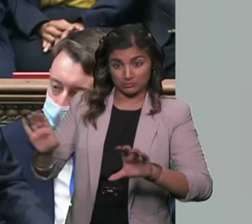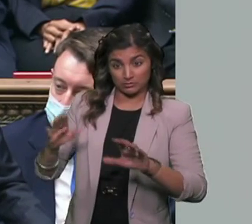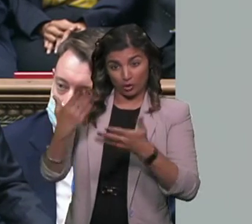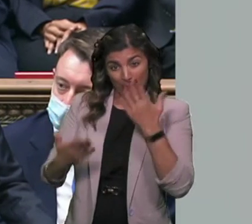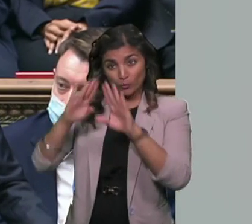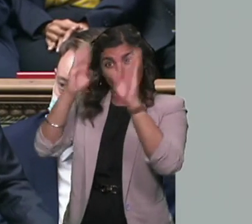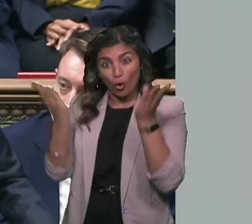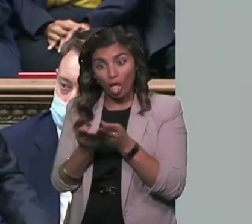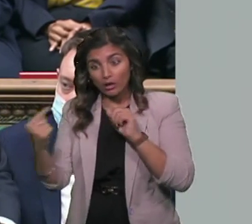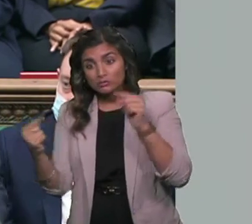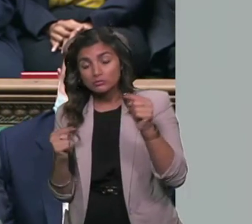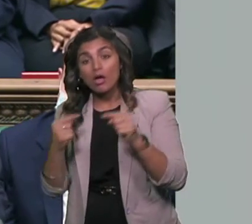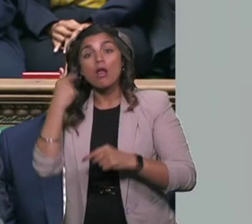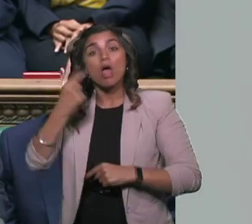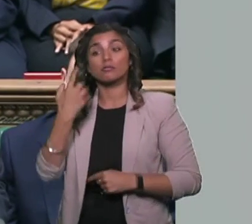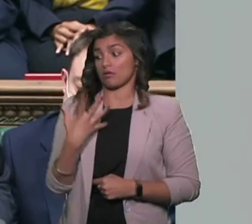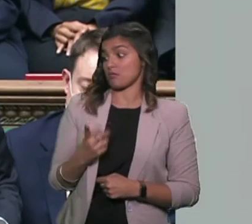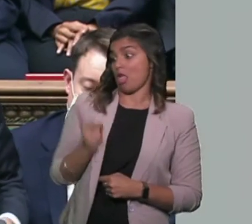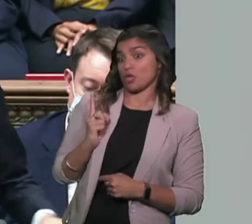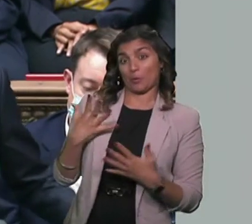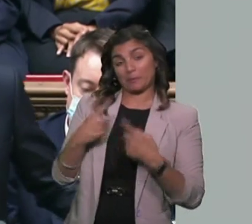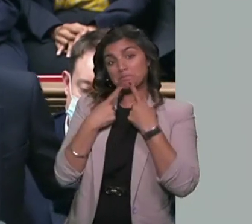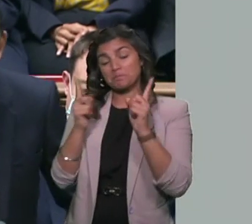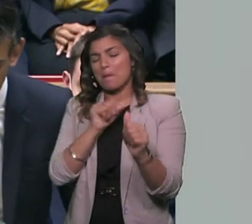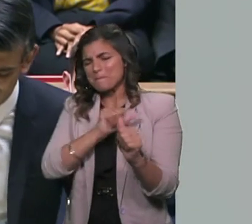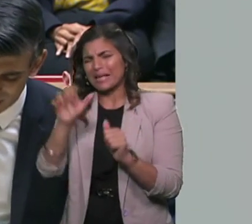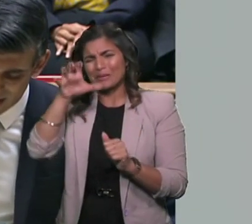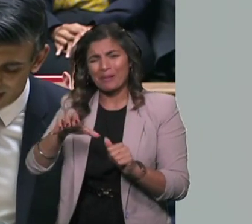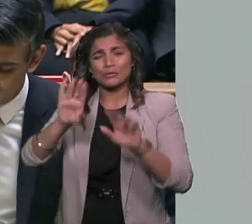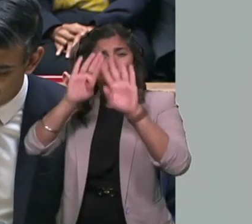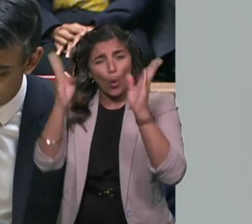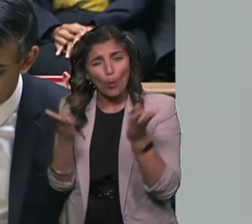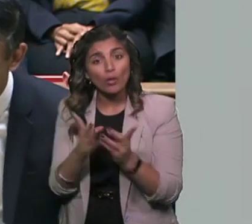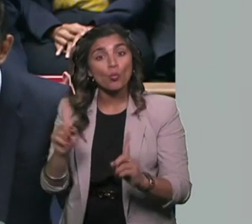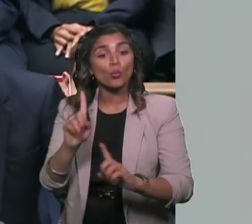London last week was named the best place in the world for green finance.